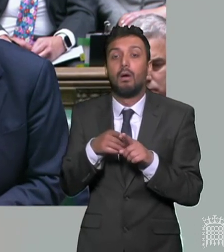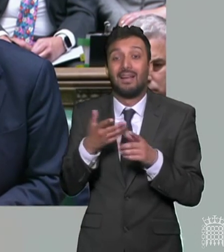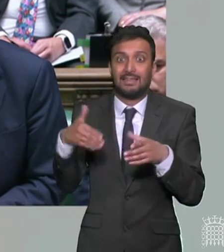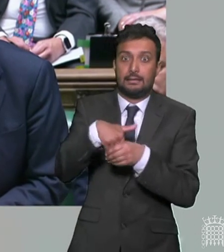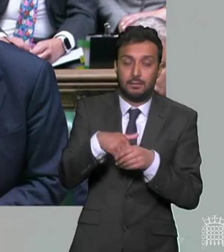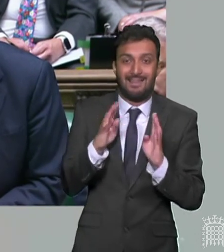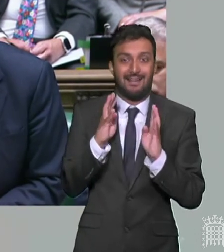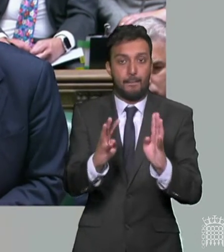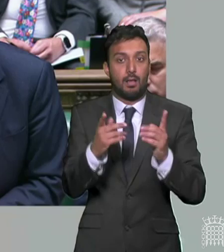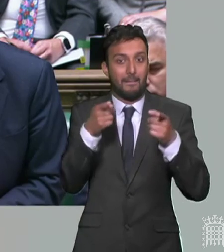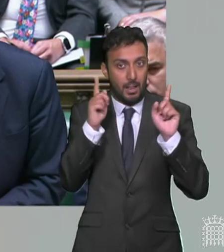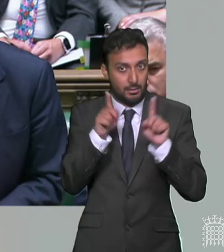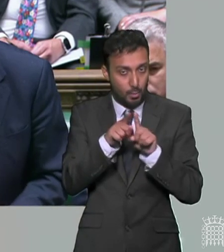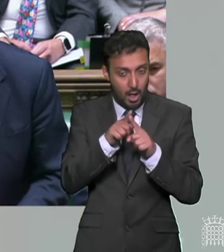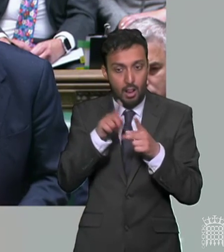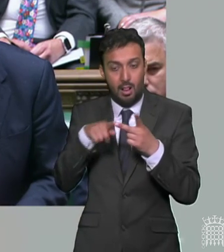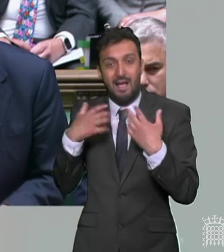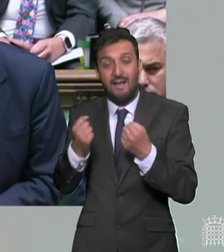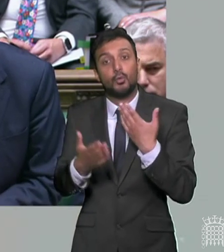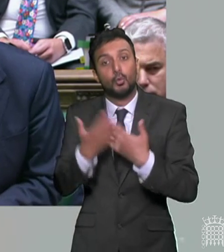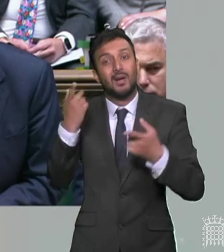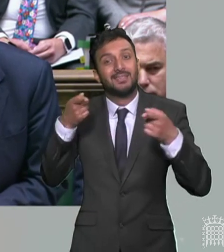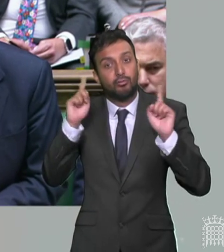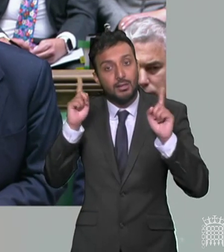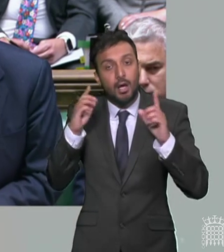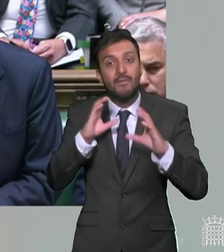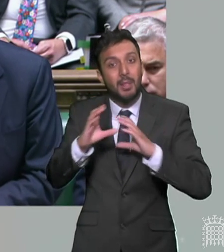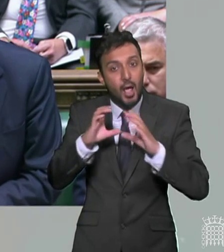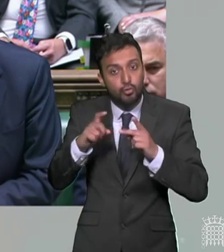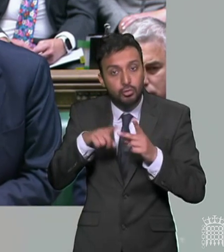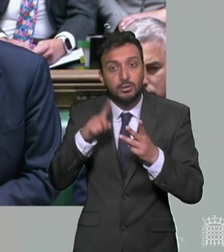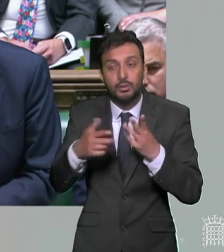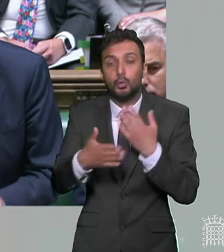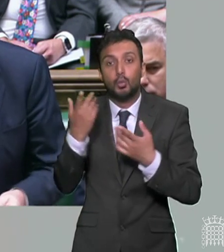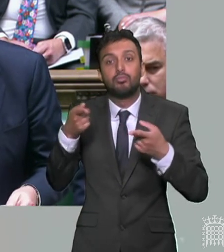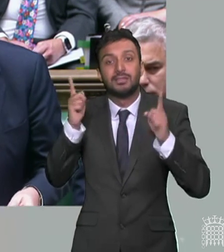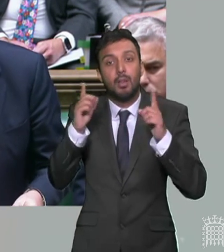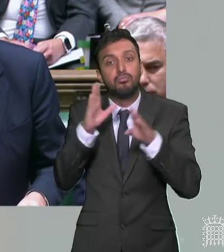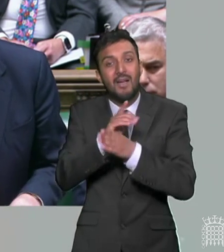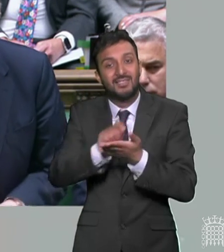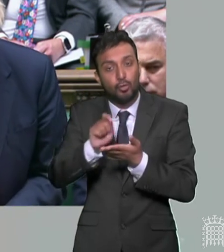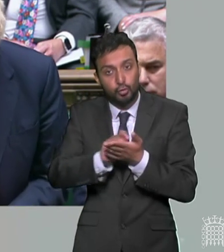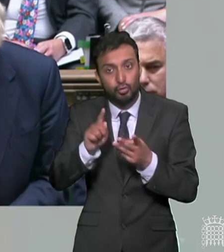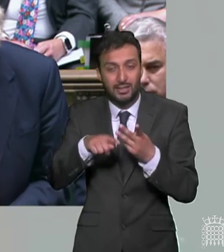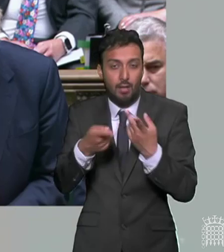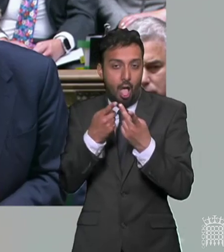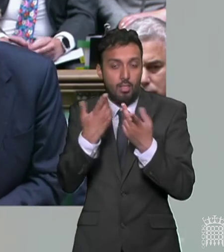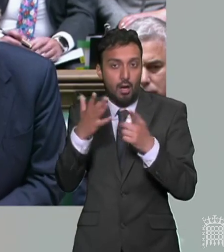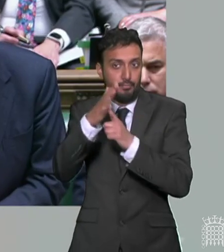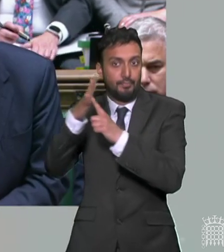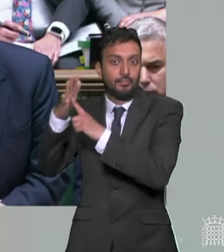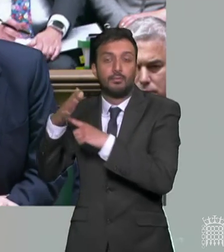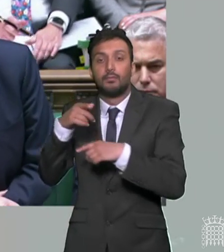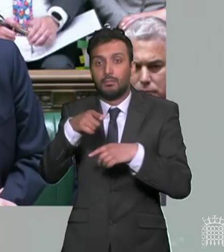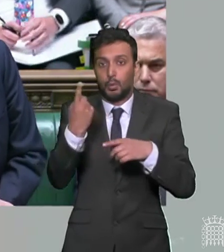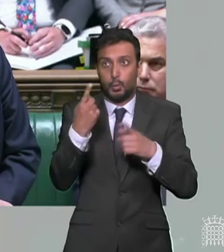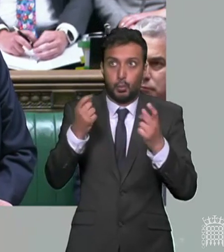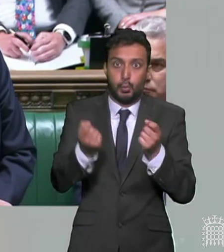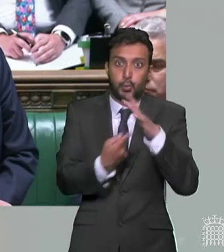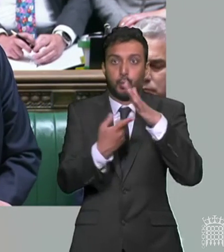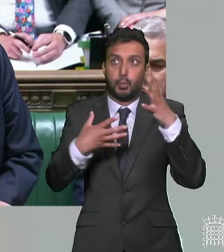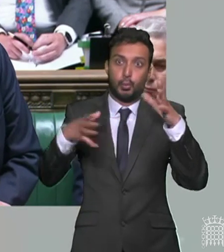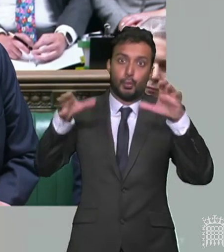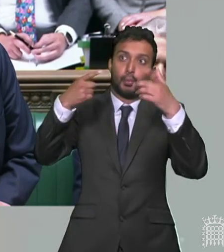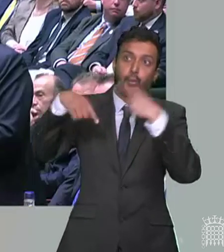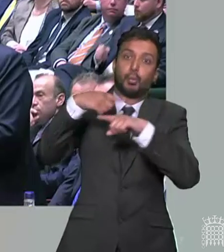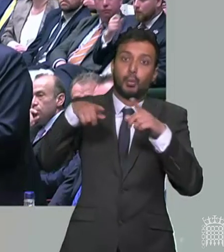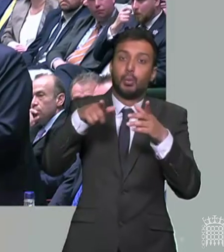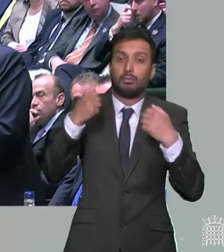There is a new director of communications, a new principal private secretary and a number of other key appointments in my office.